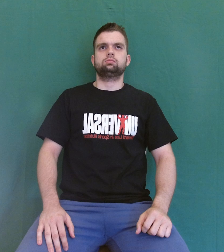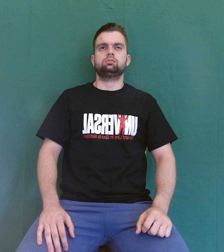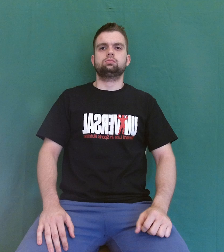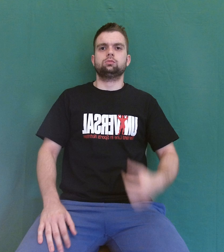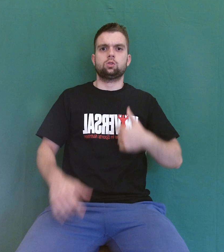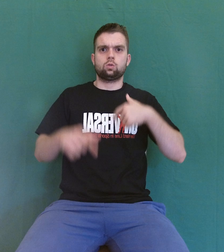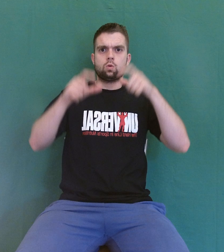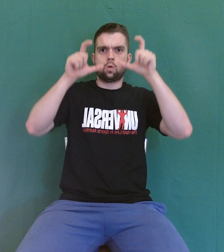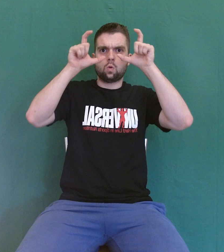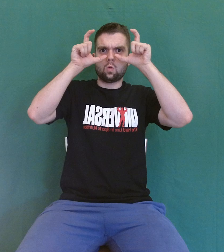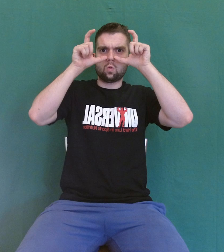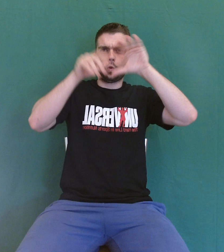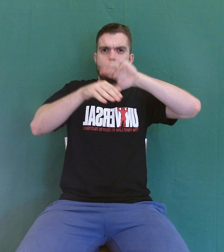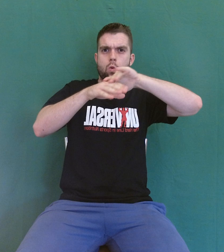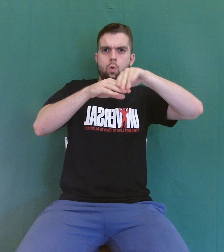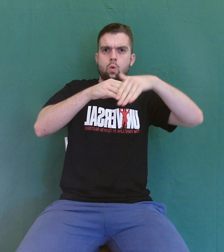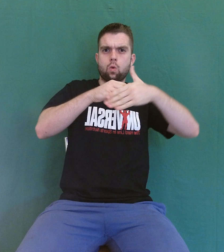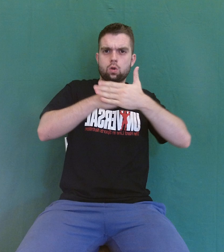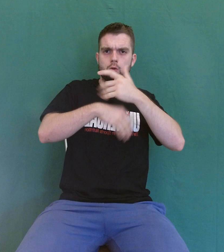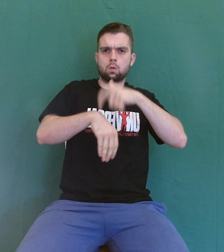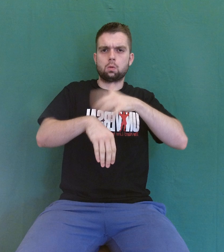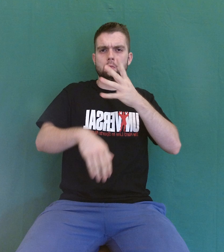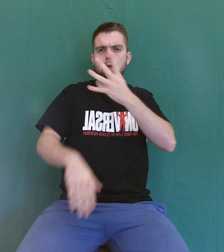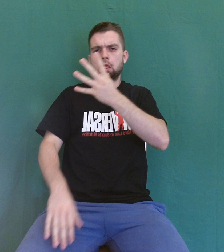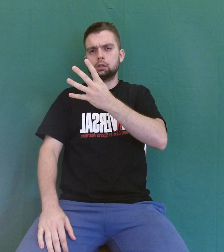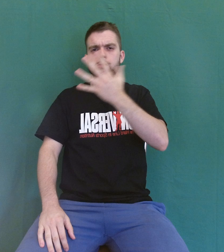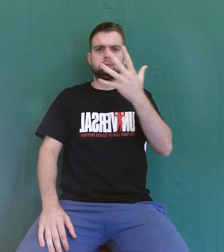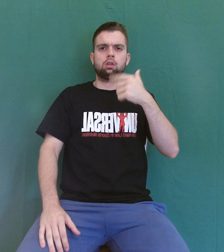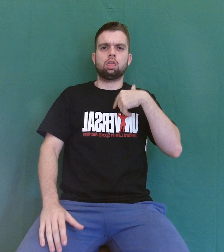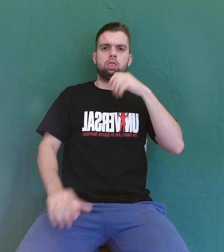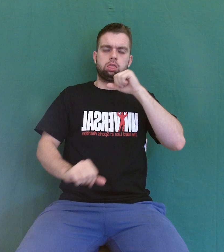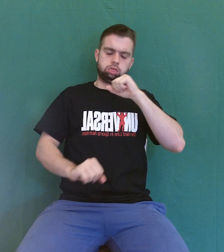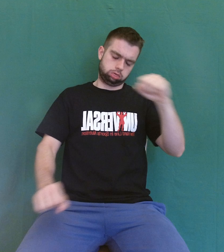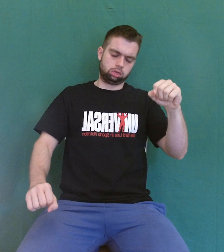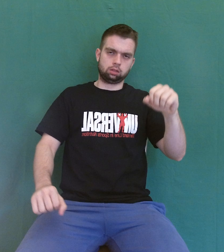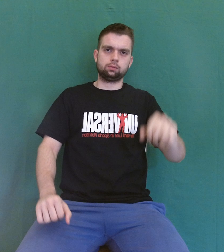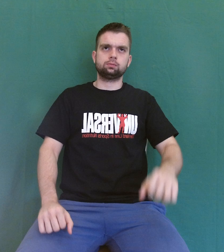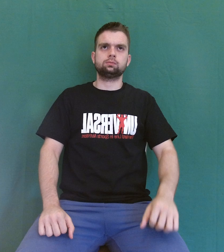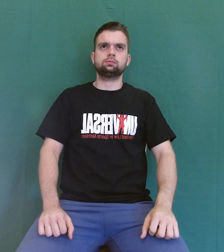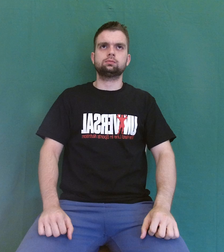ΕΓΩ ΑΥΠΝΙΑ ΟΛΗ ΝΥΧΤΑ ΩΡΑ 4-5 ΕΓΩ ΑΠΟΚΟΙΜΙΕΜΑΙ